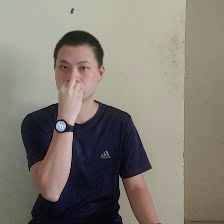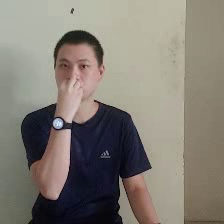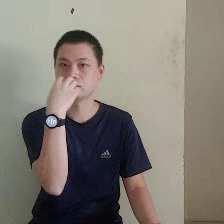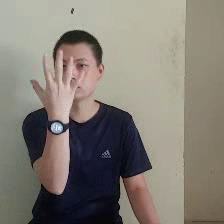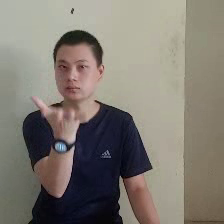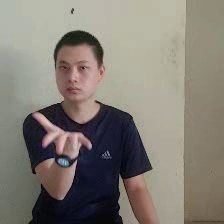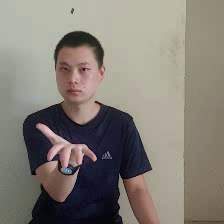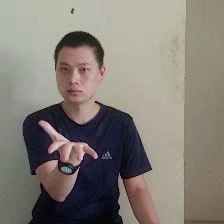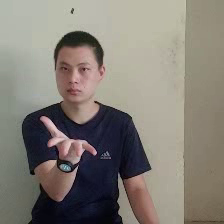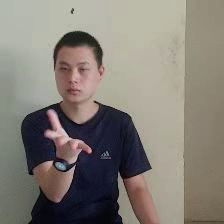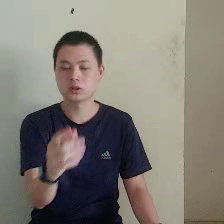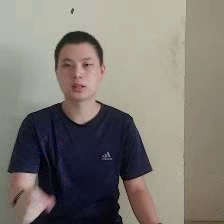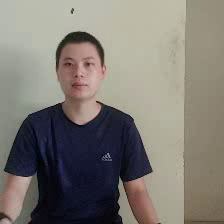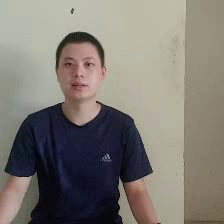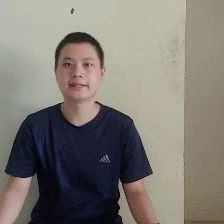Cảm ơn